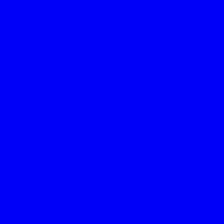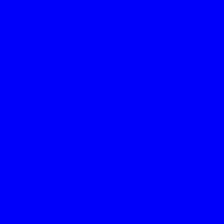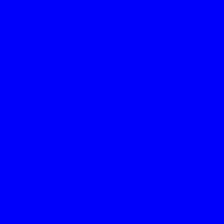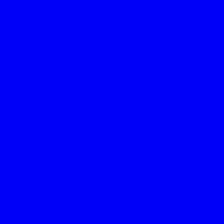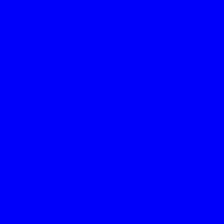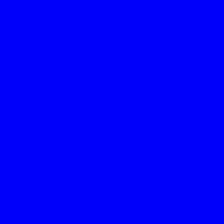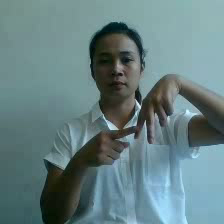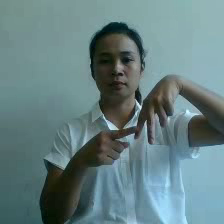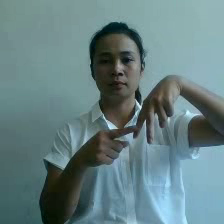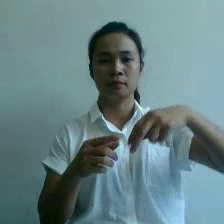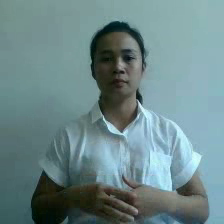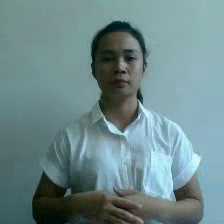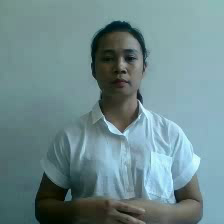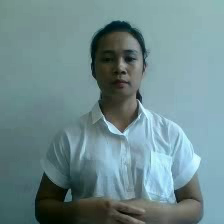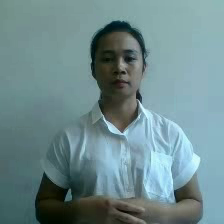Chân